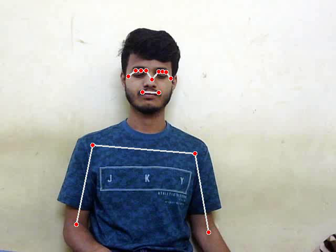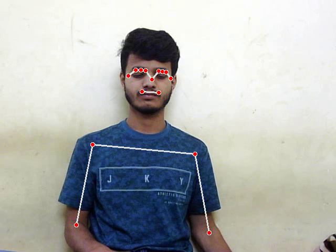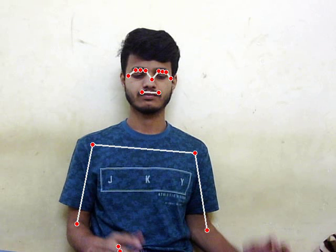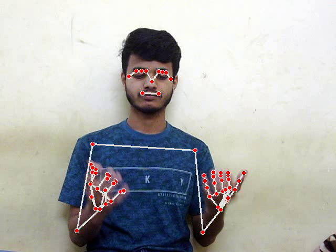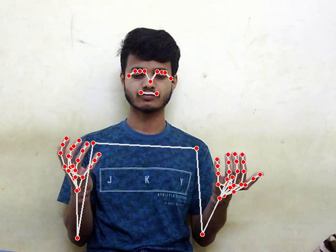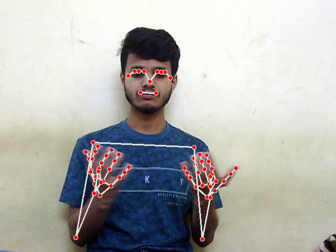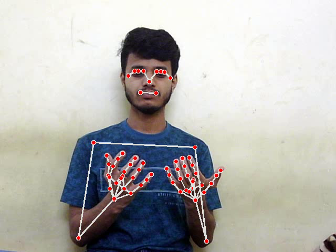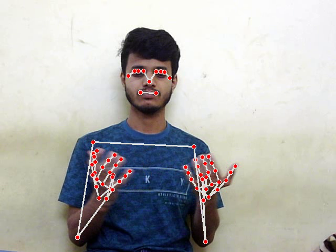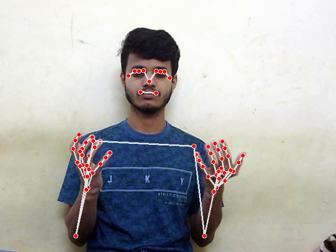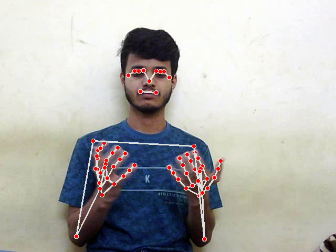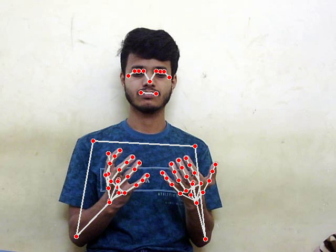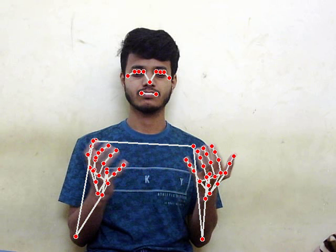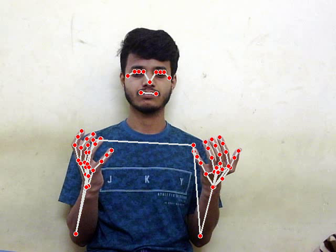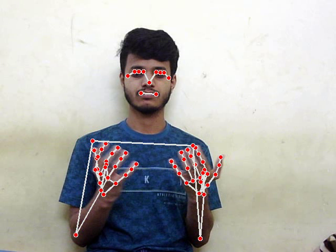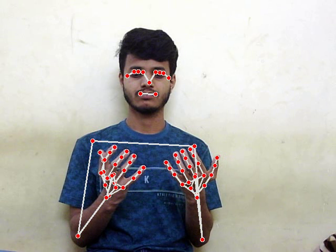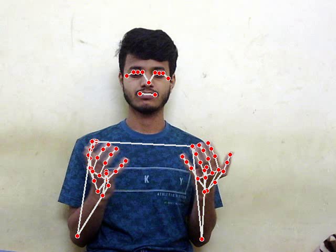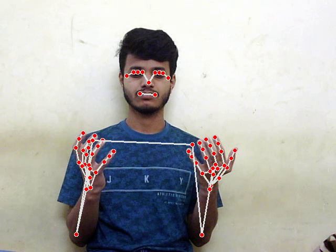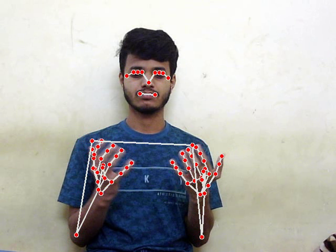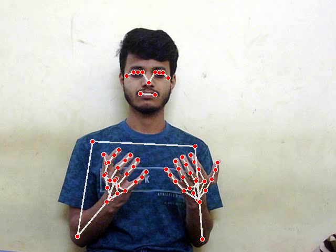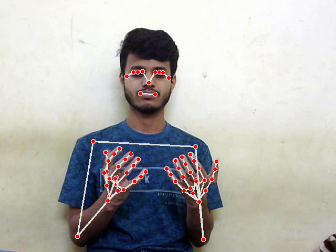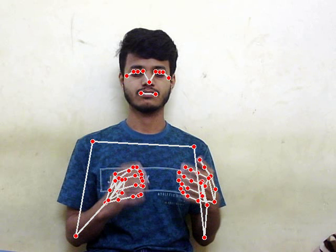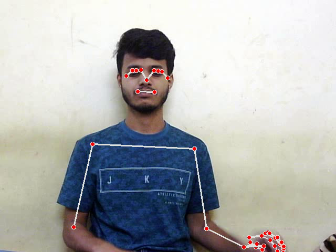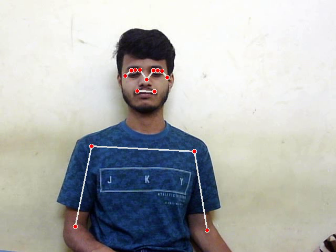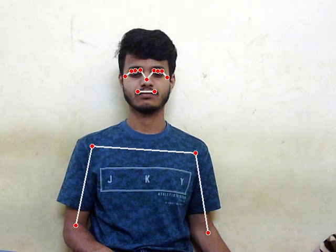what